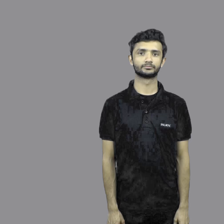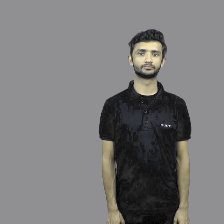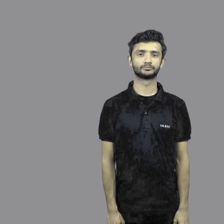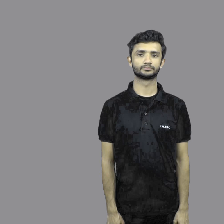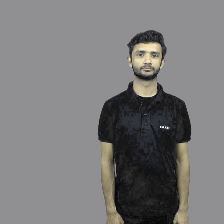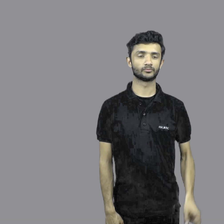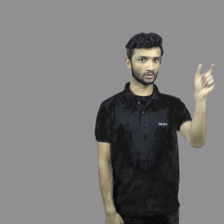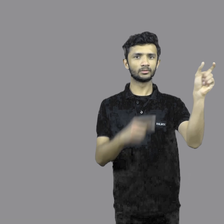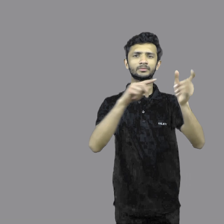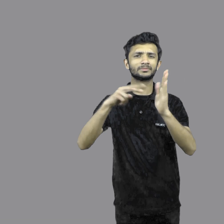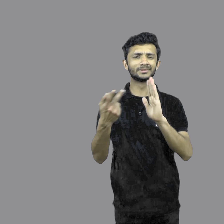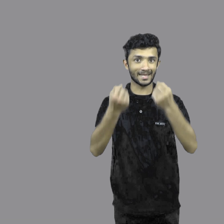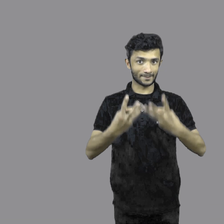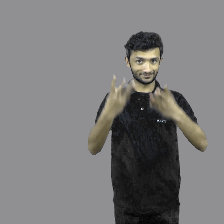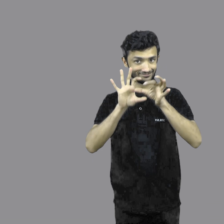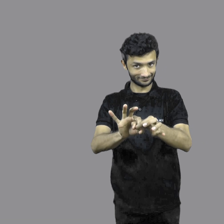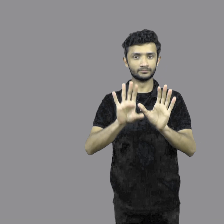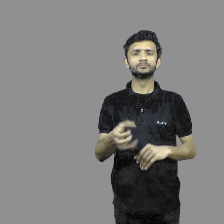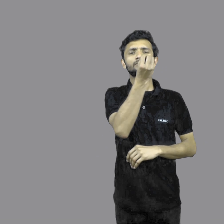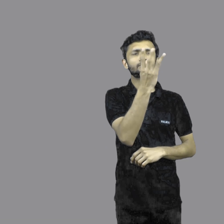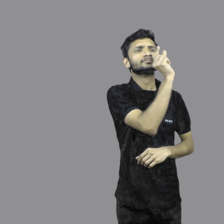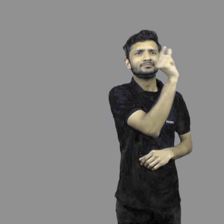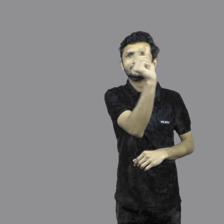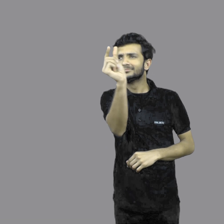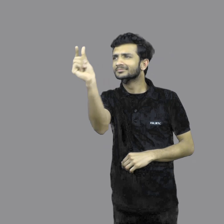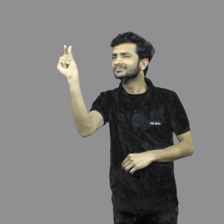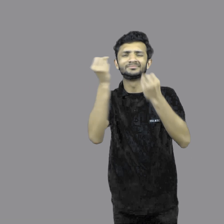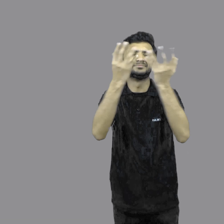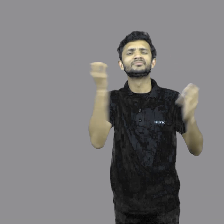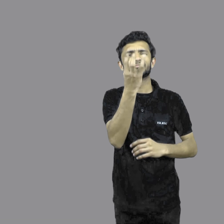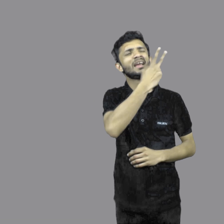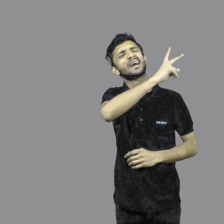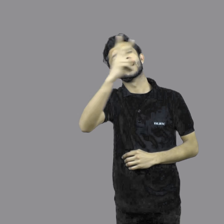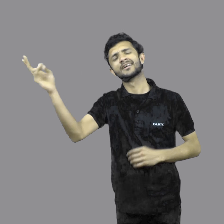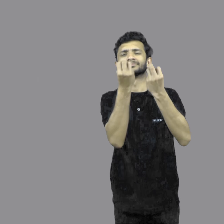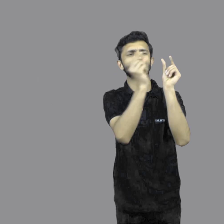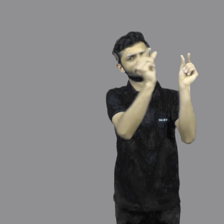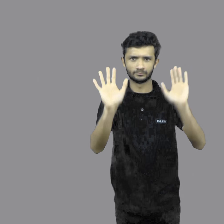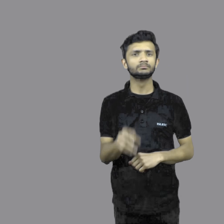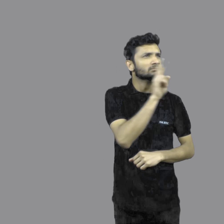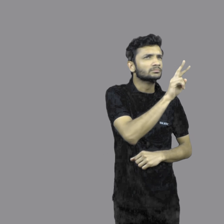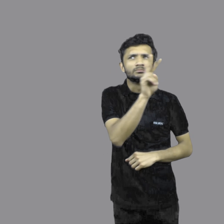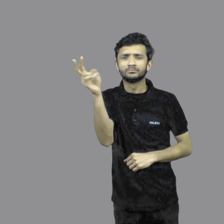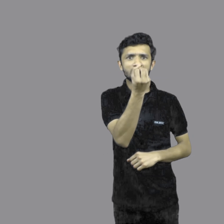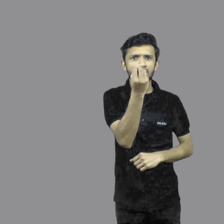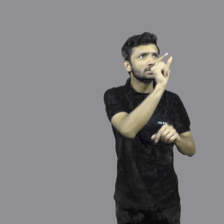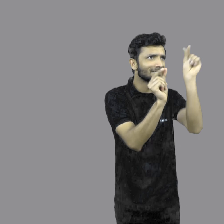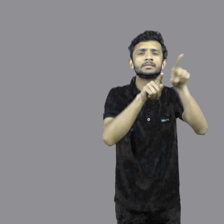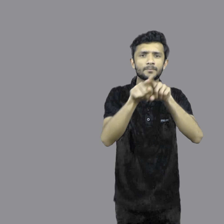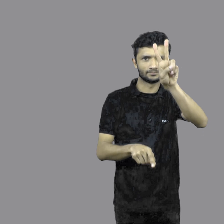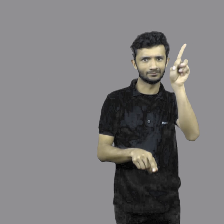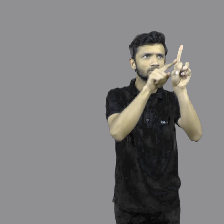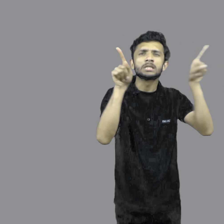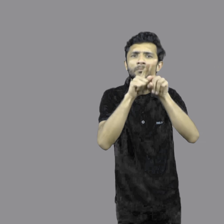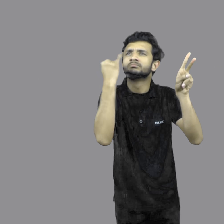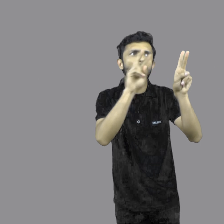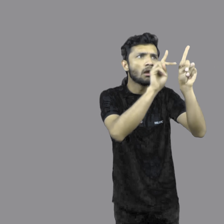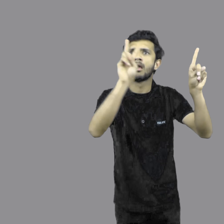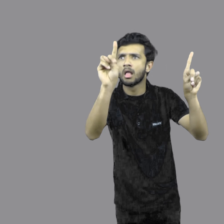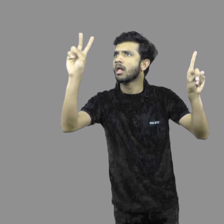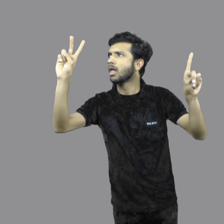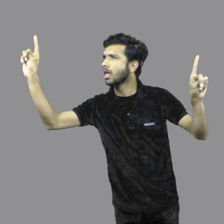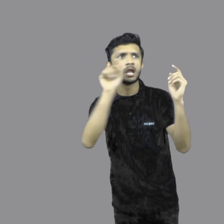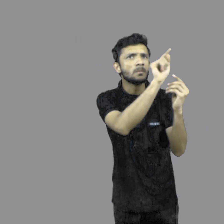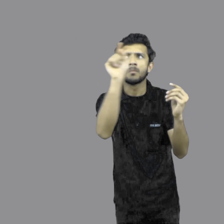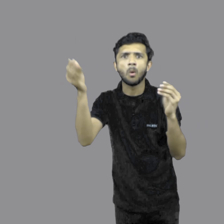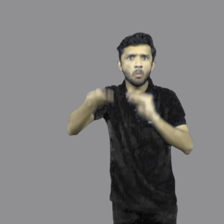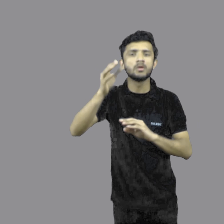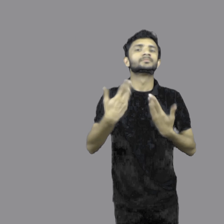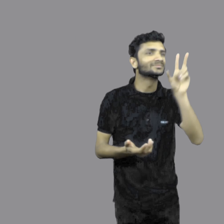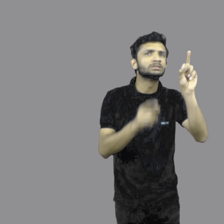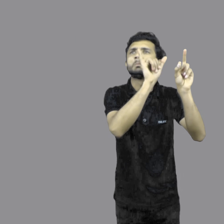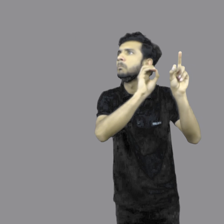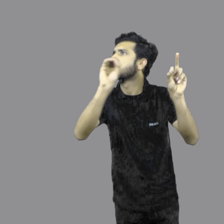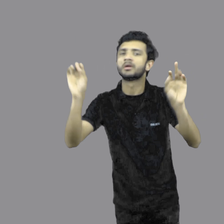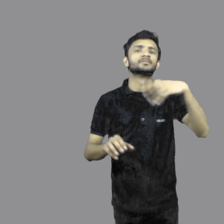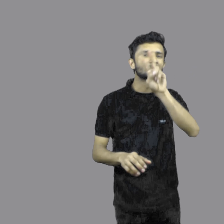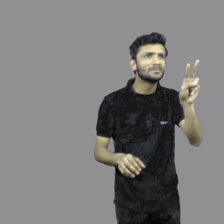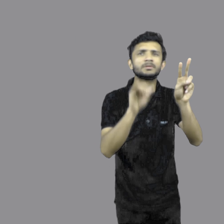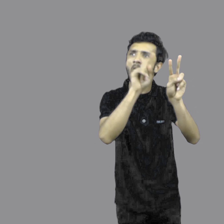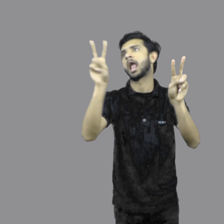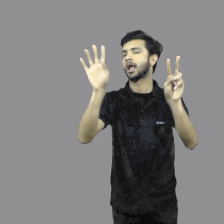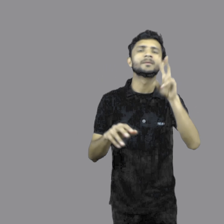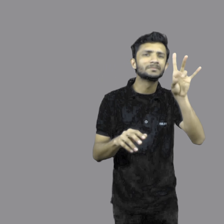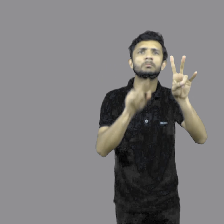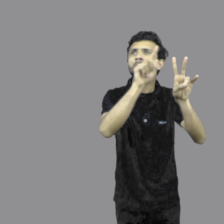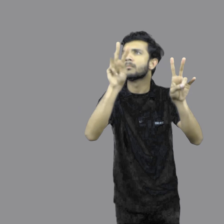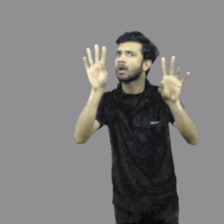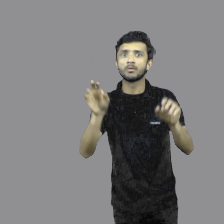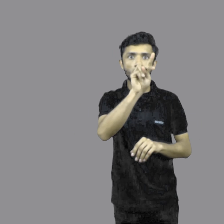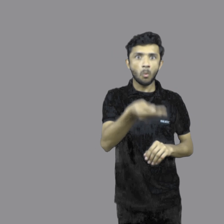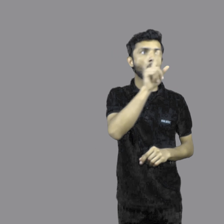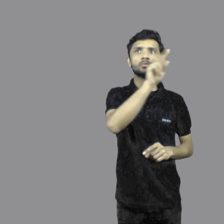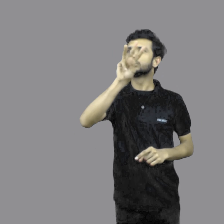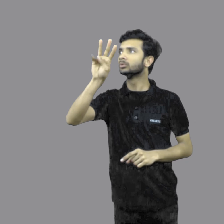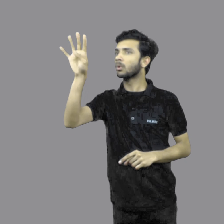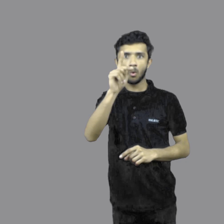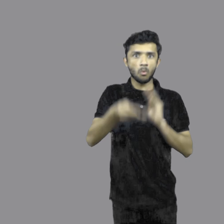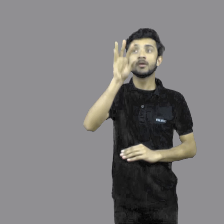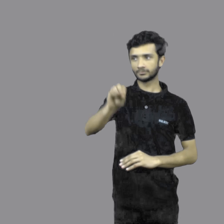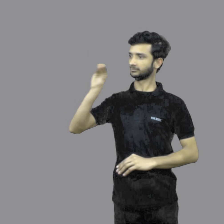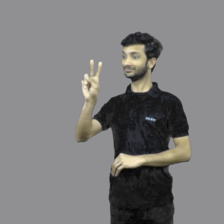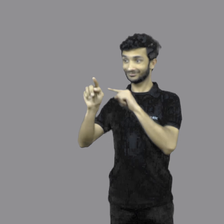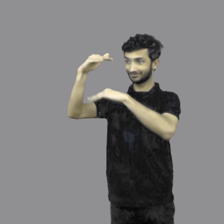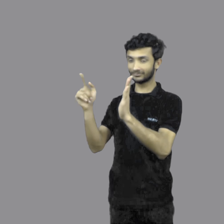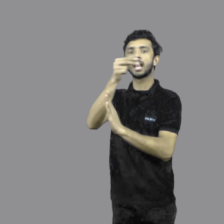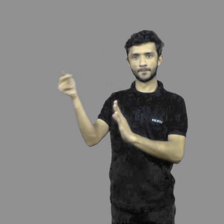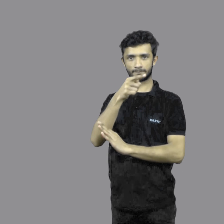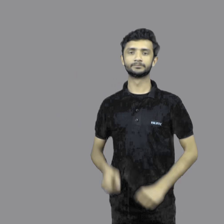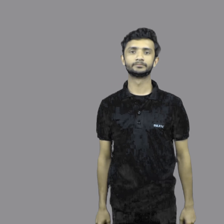Mode